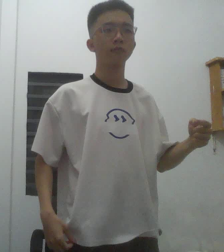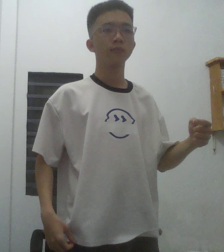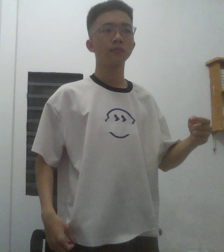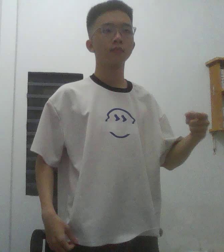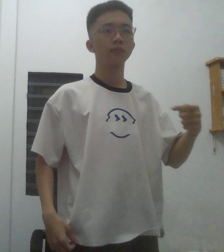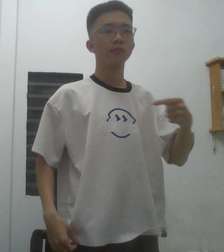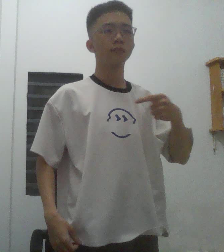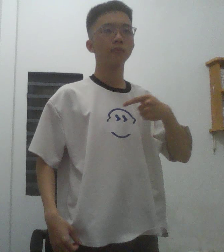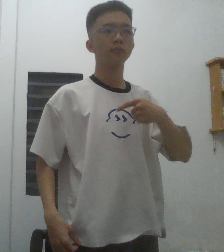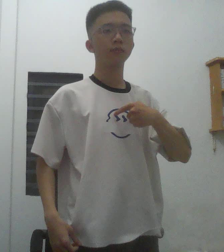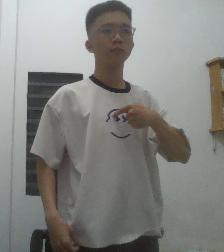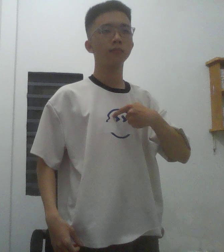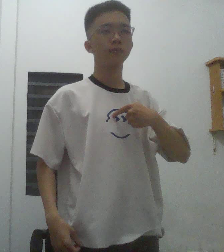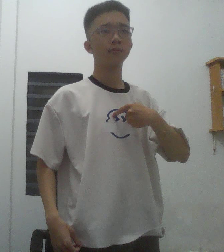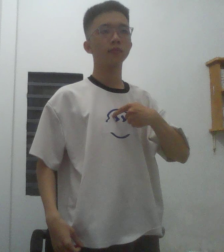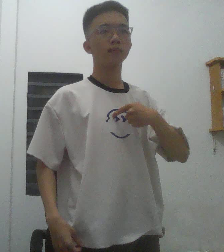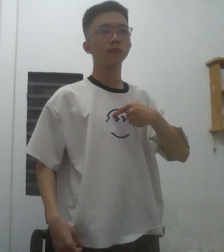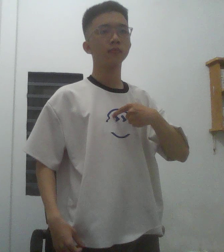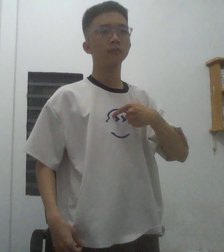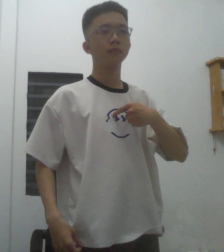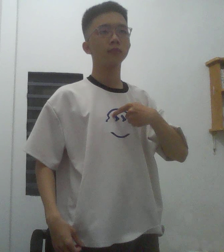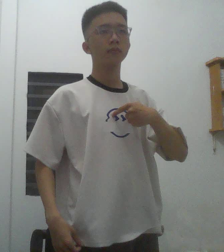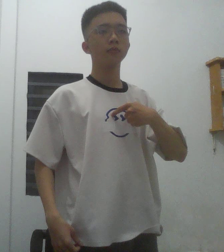toi